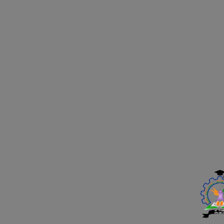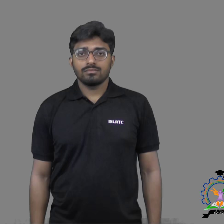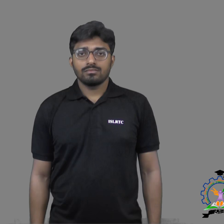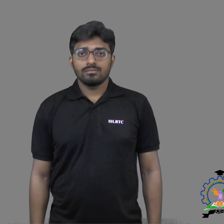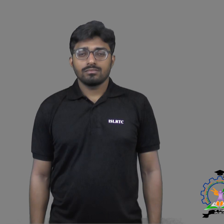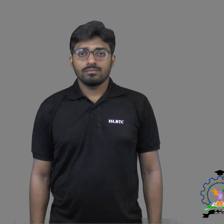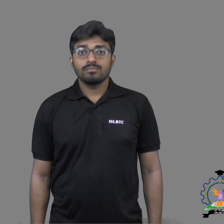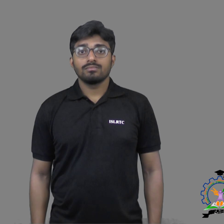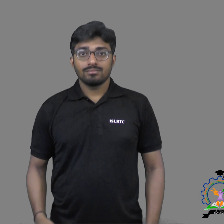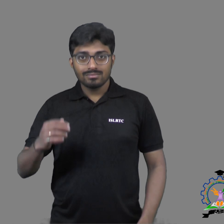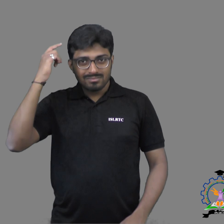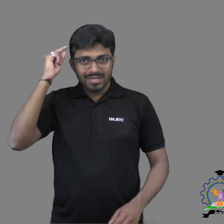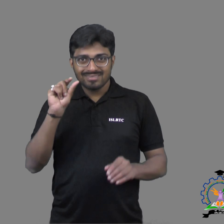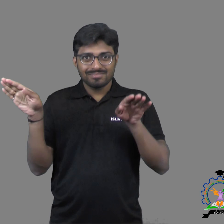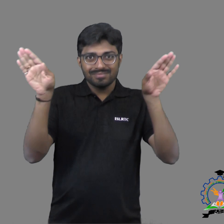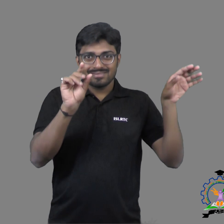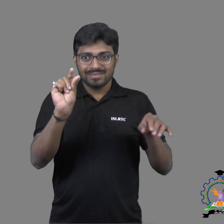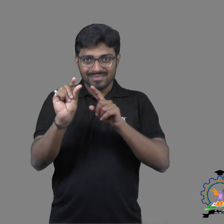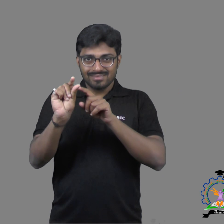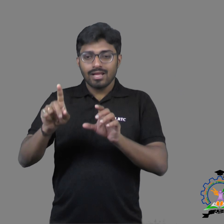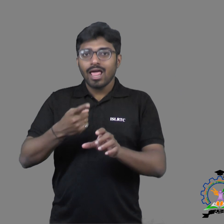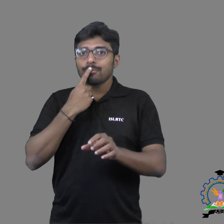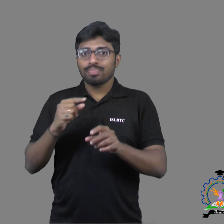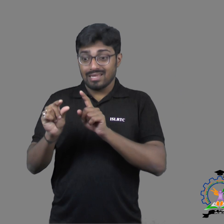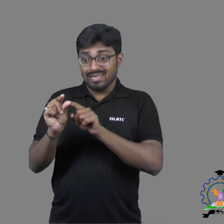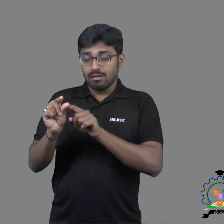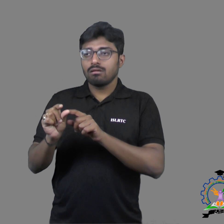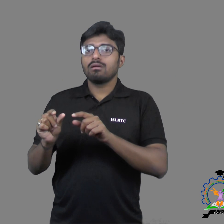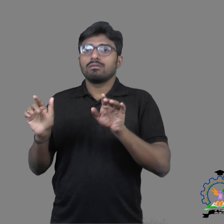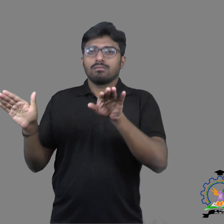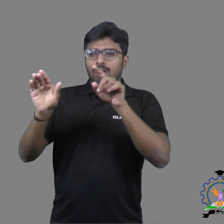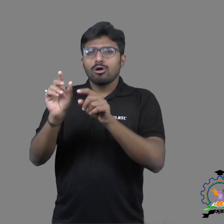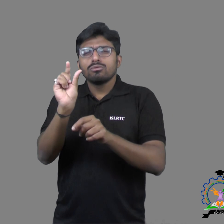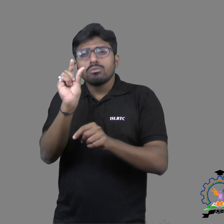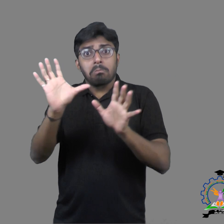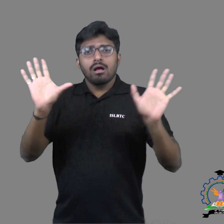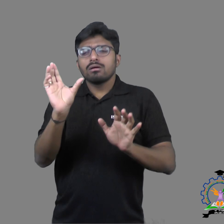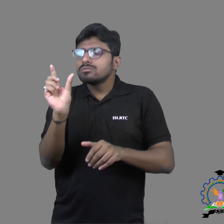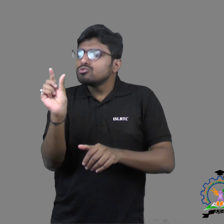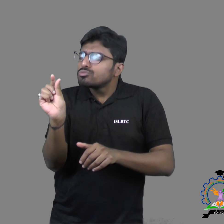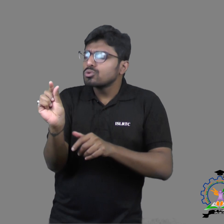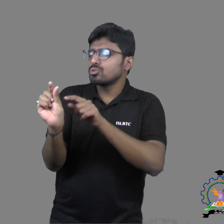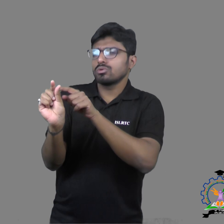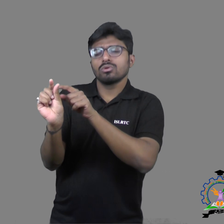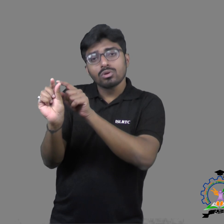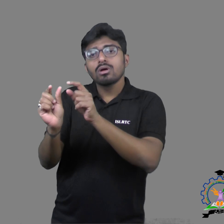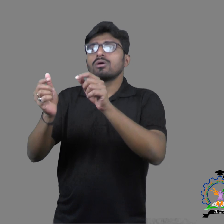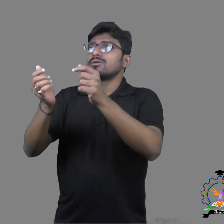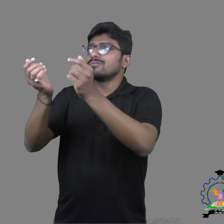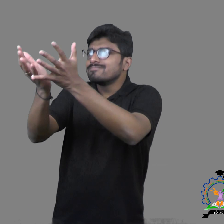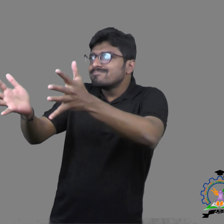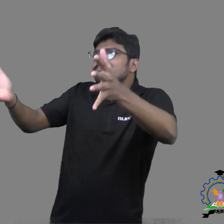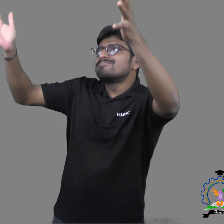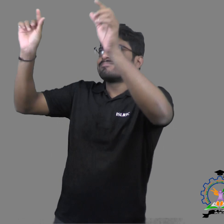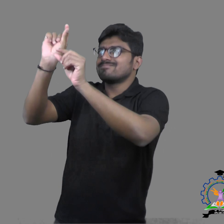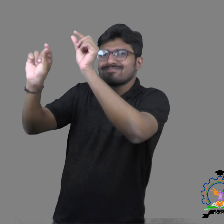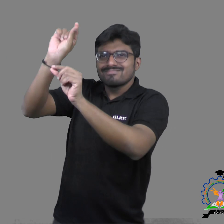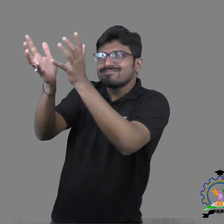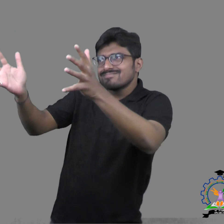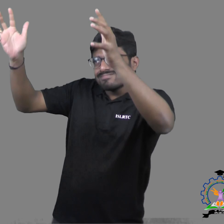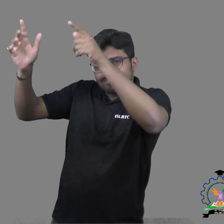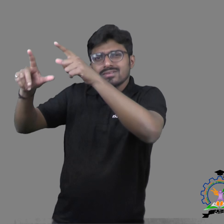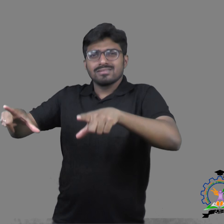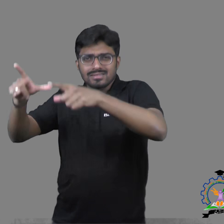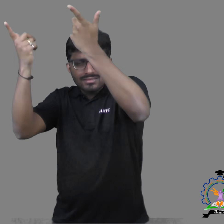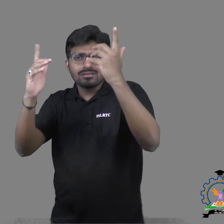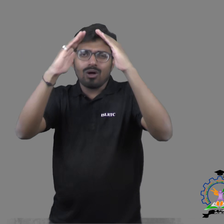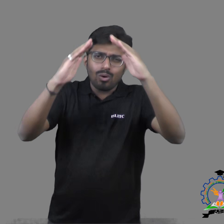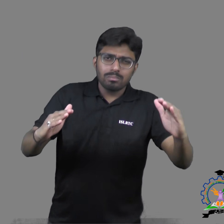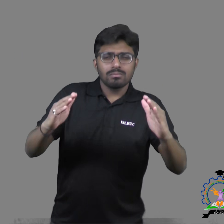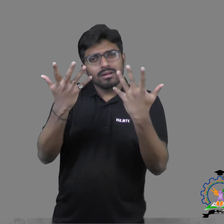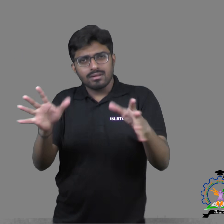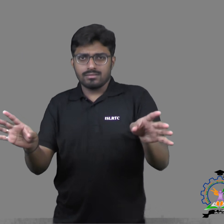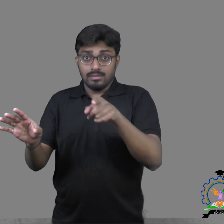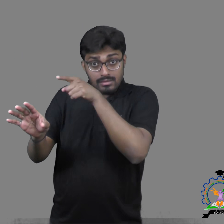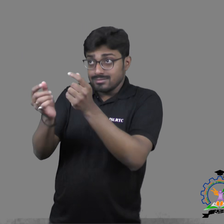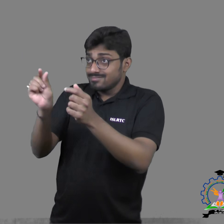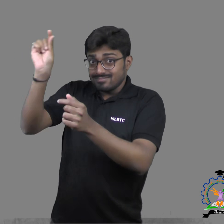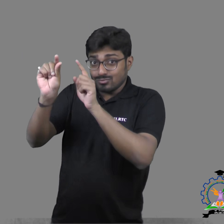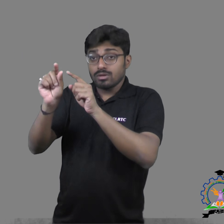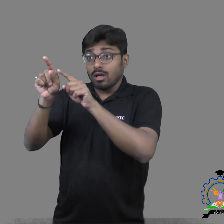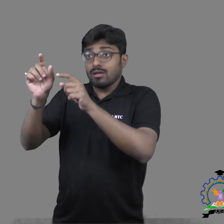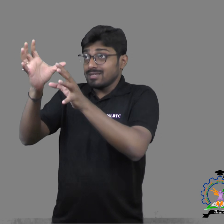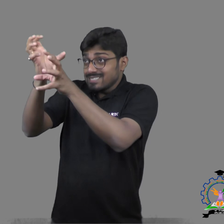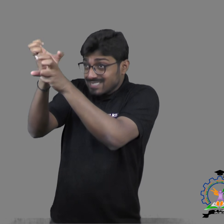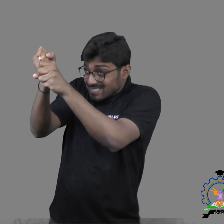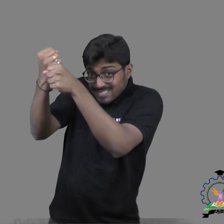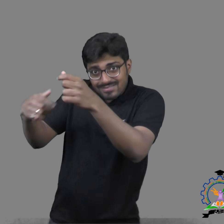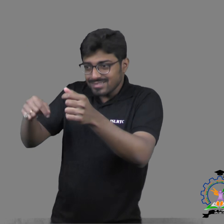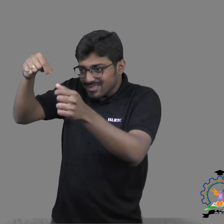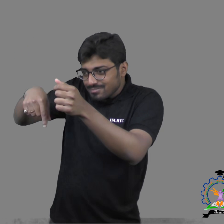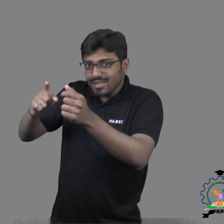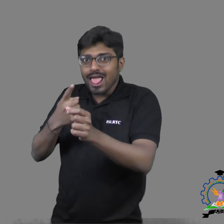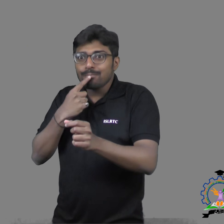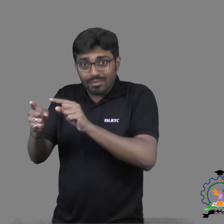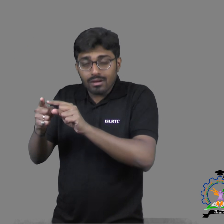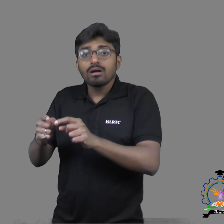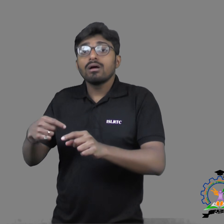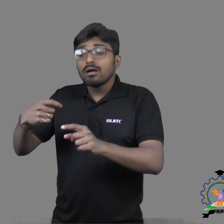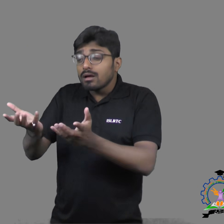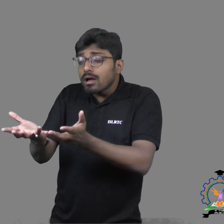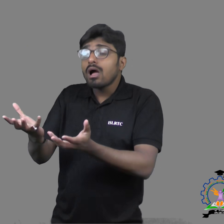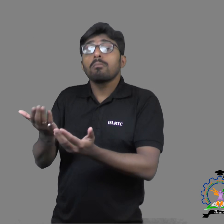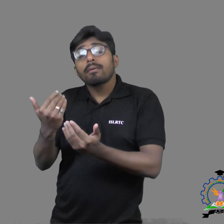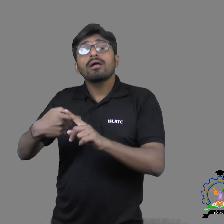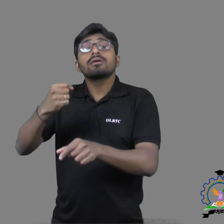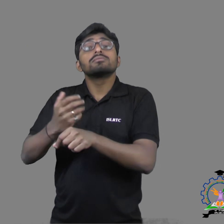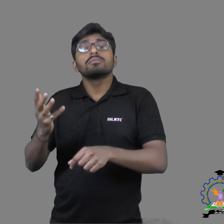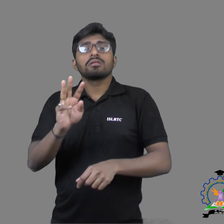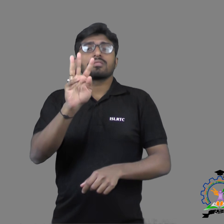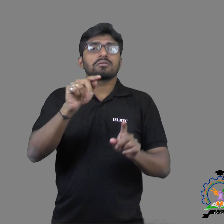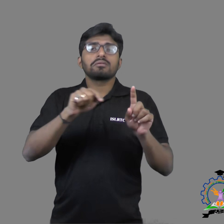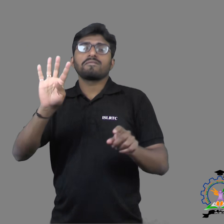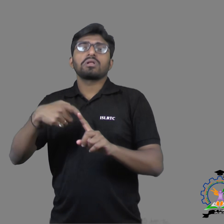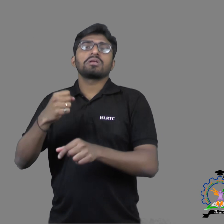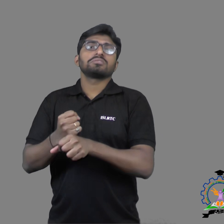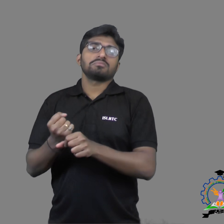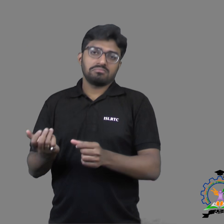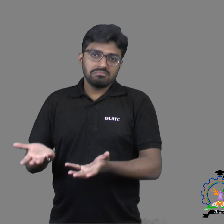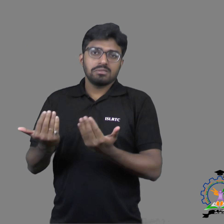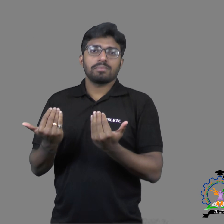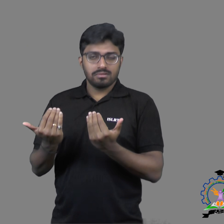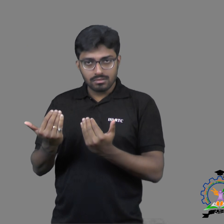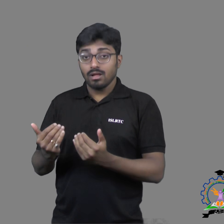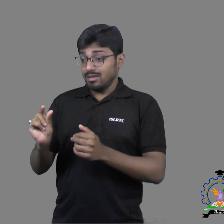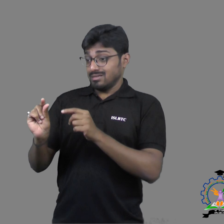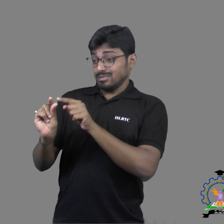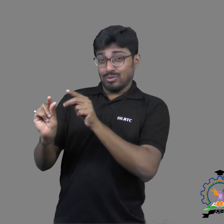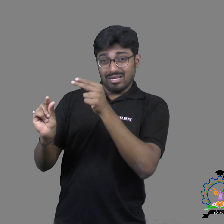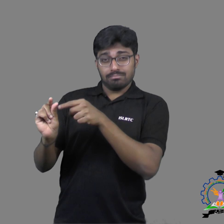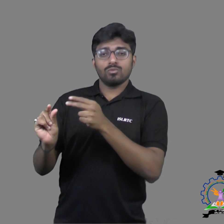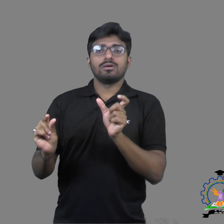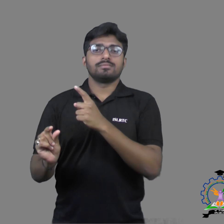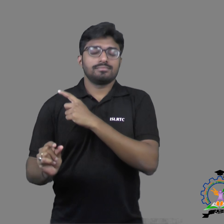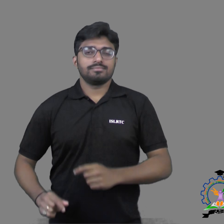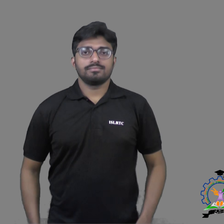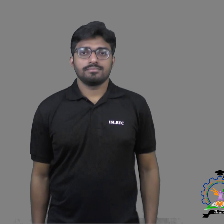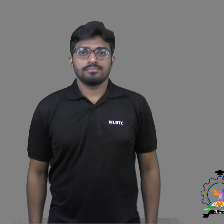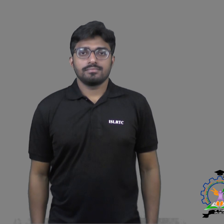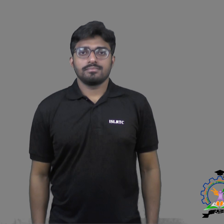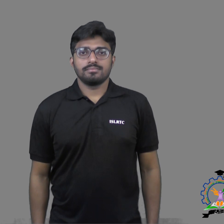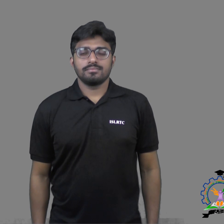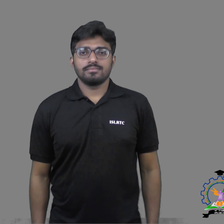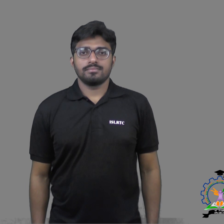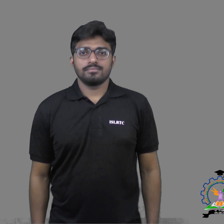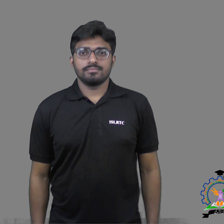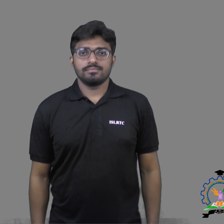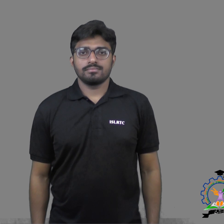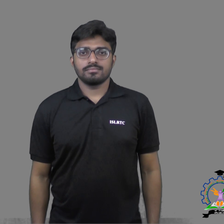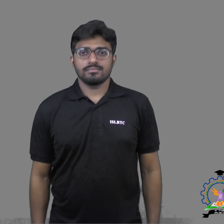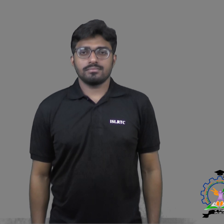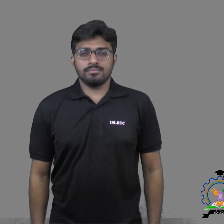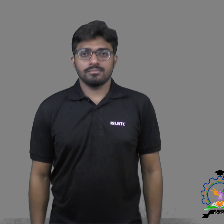Apis Indica